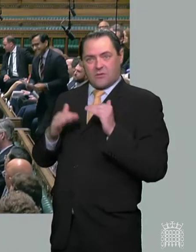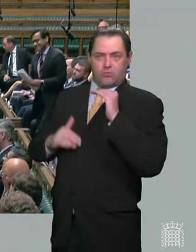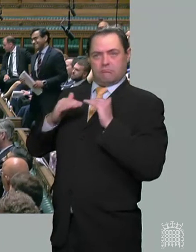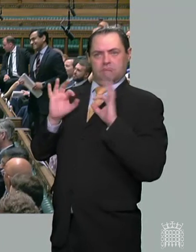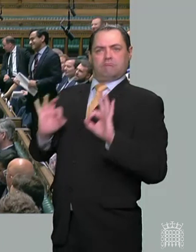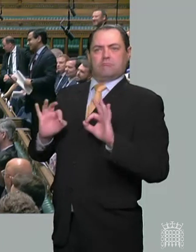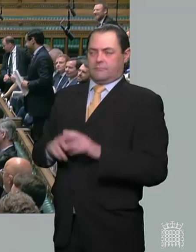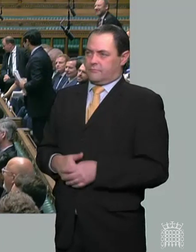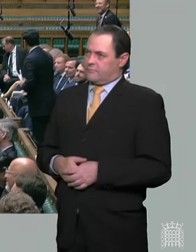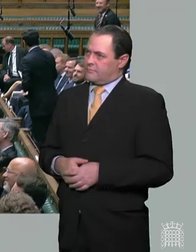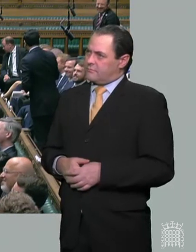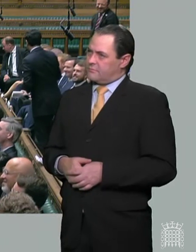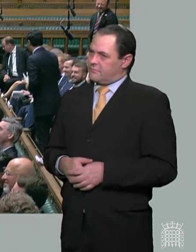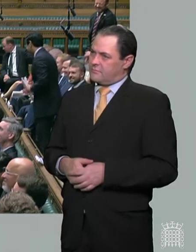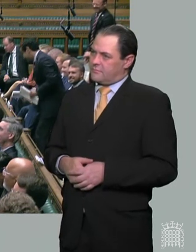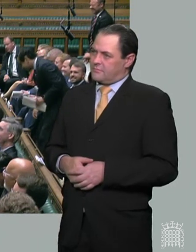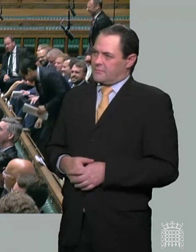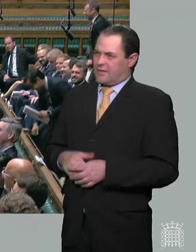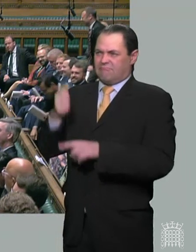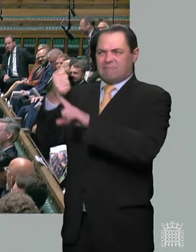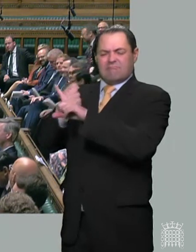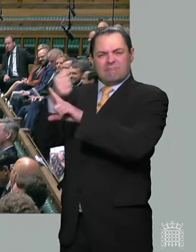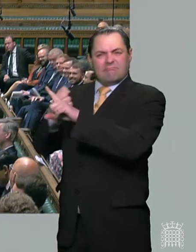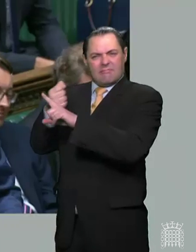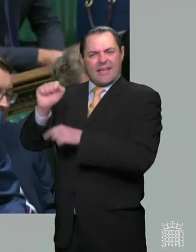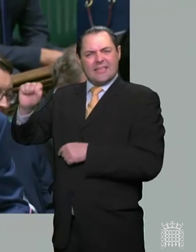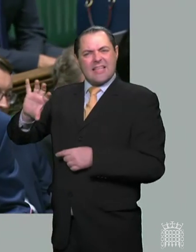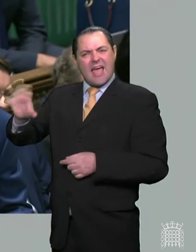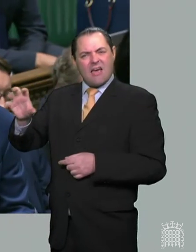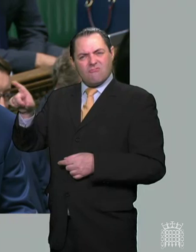My honourable Friend is a doughty champion for his constituency.